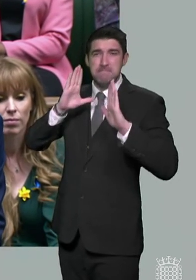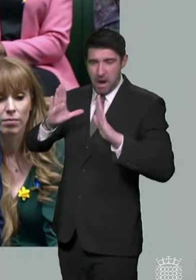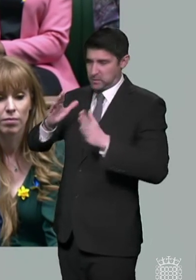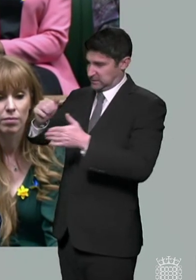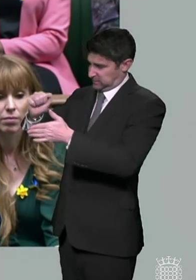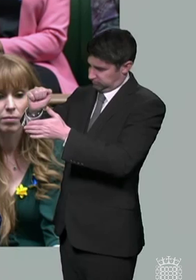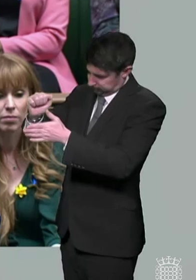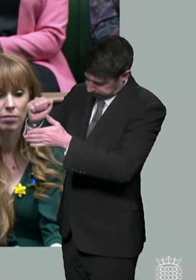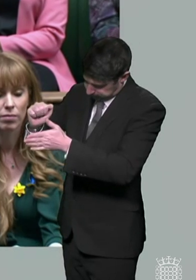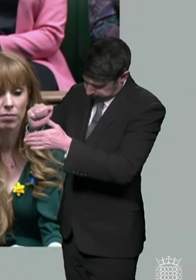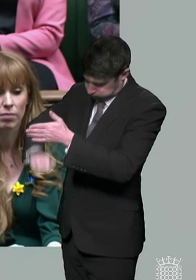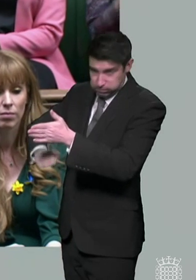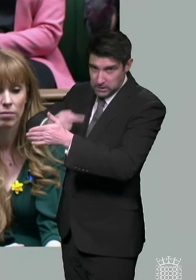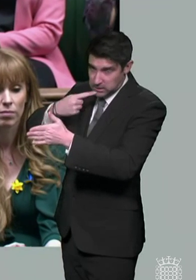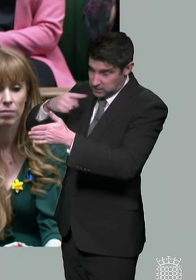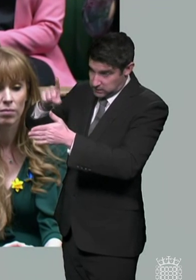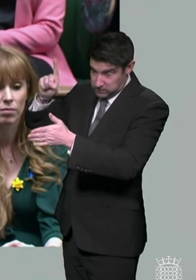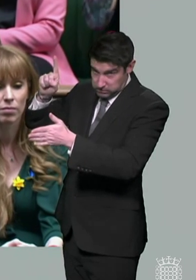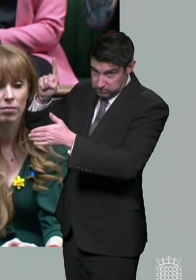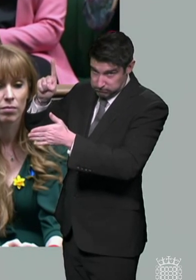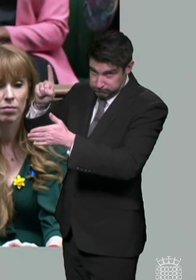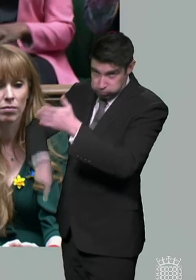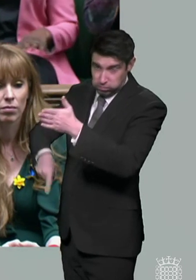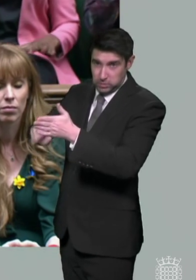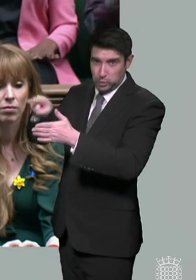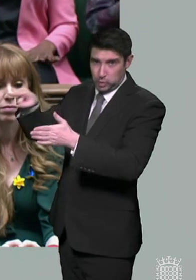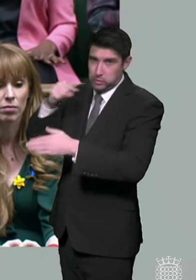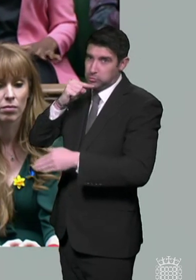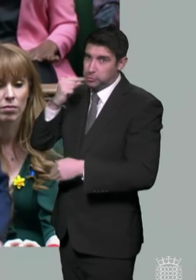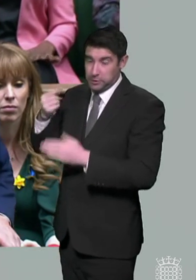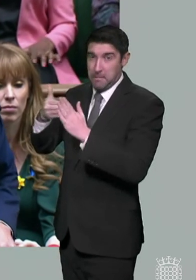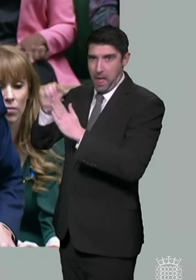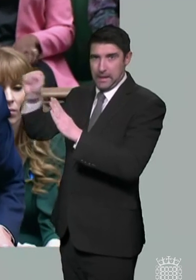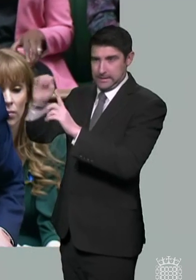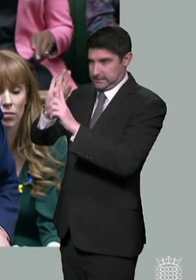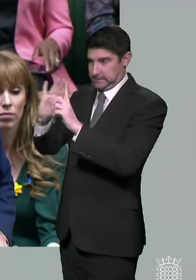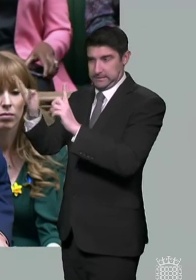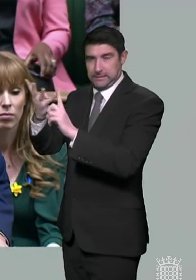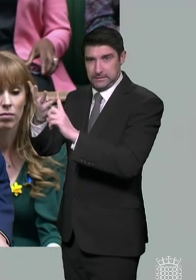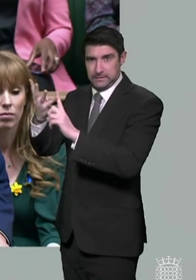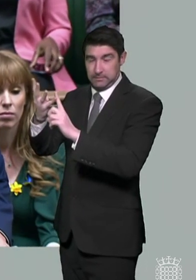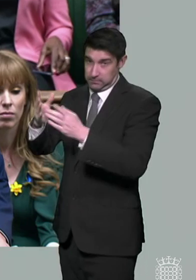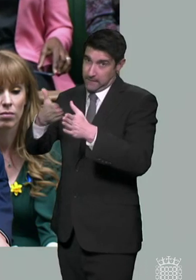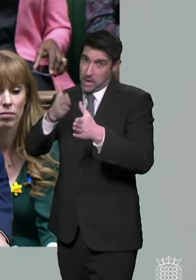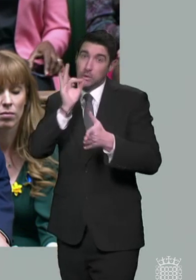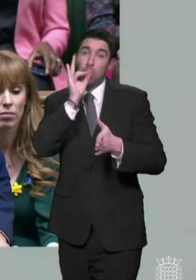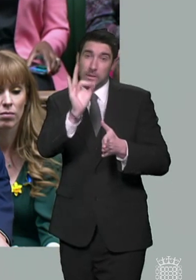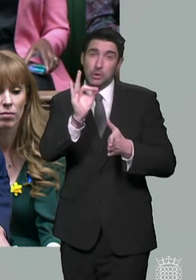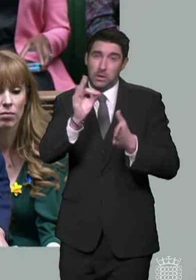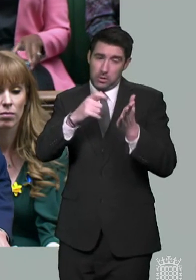Roman Abramovich is the owner of Chelsea football club and various other high-value assets in the United Kingdom.